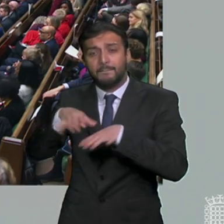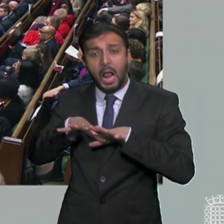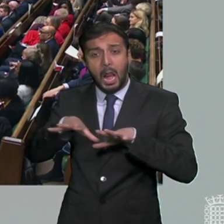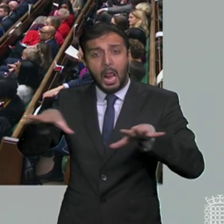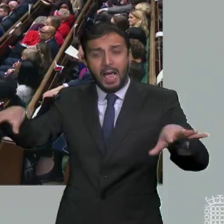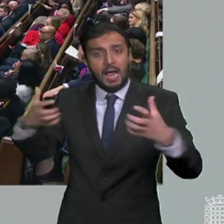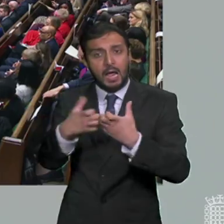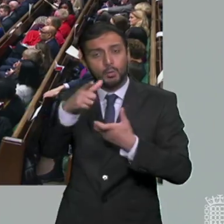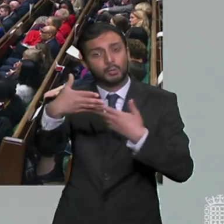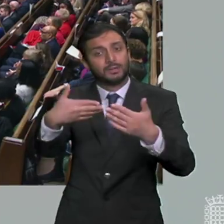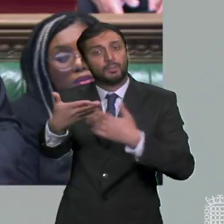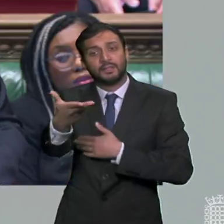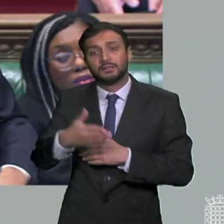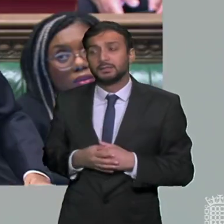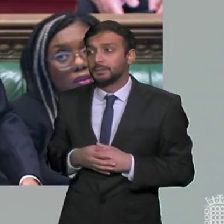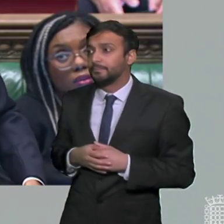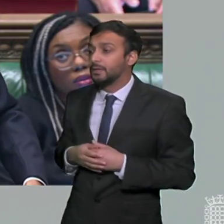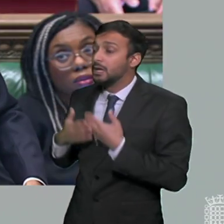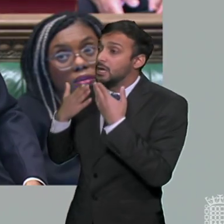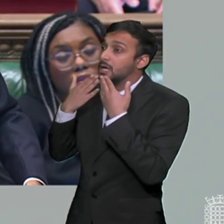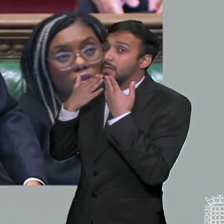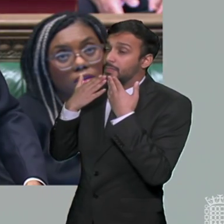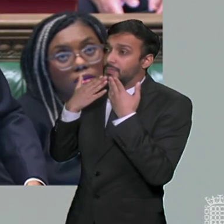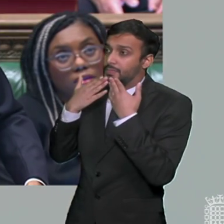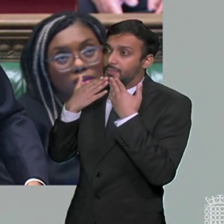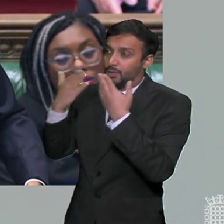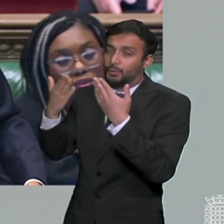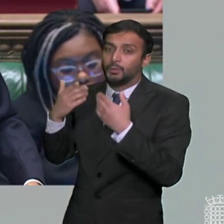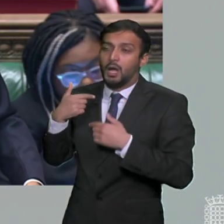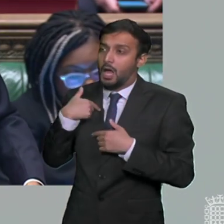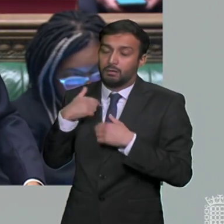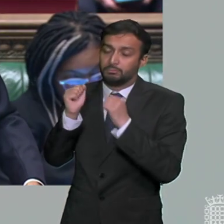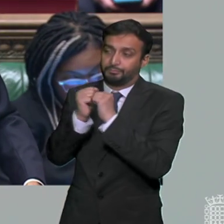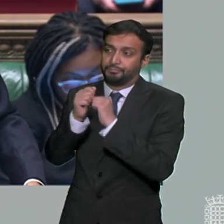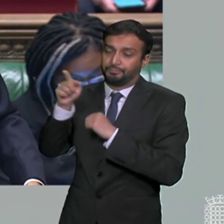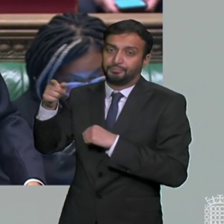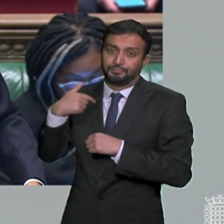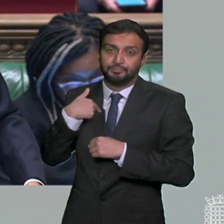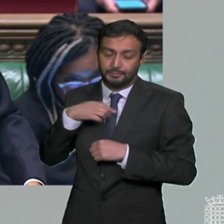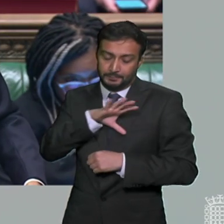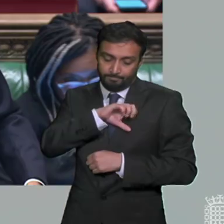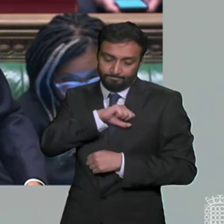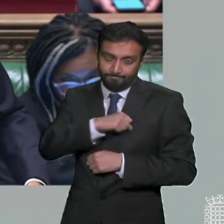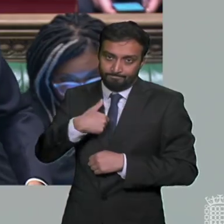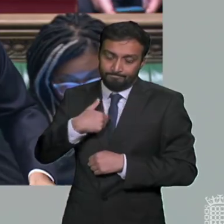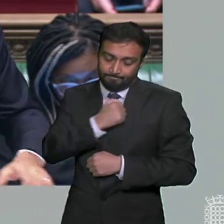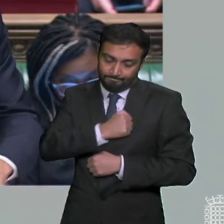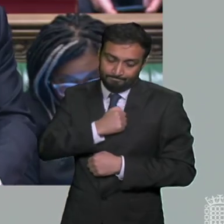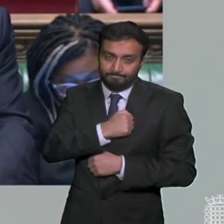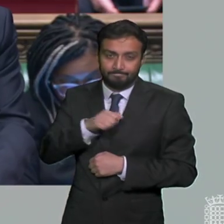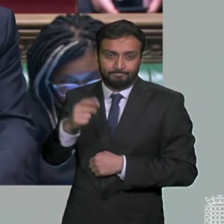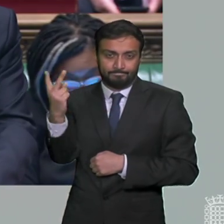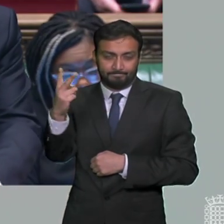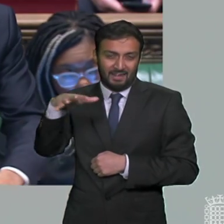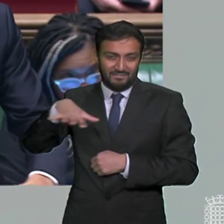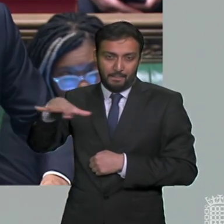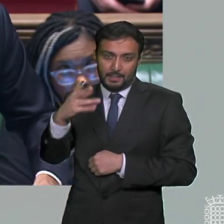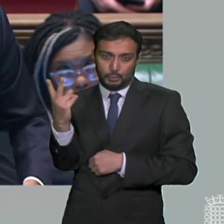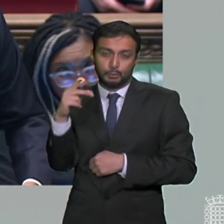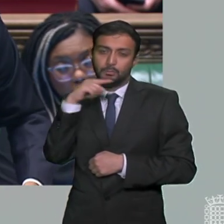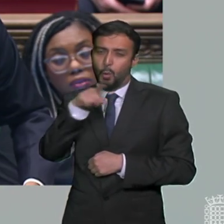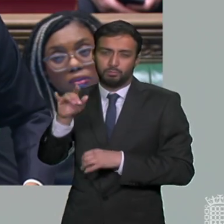I thank the honourable Lady for her question and join her in expressing condolences to the family and friends of the two boys; I also read about it and it is an awful tragedy.